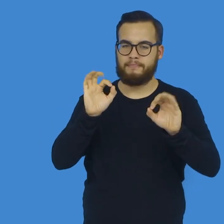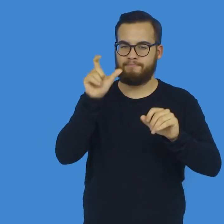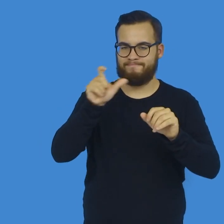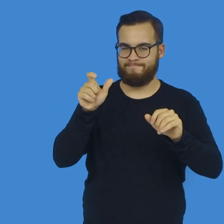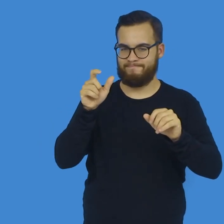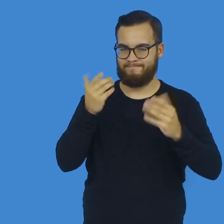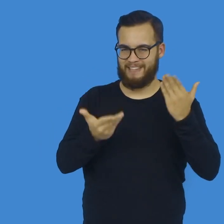persona